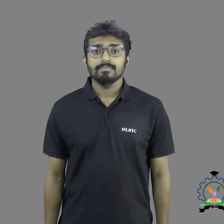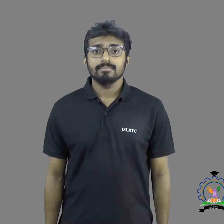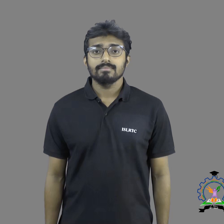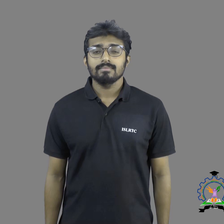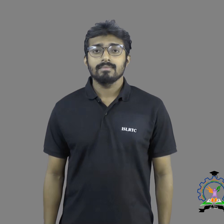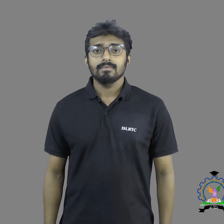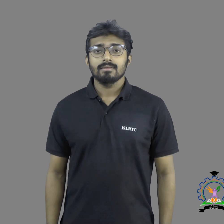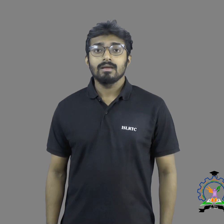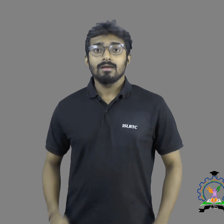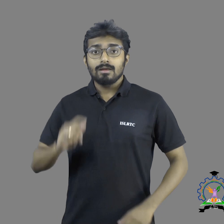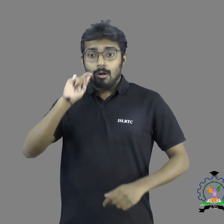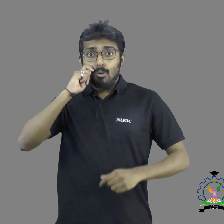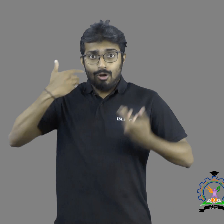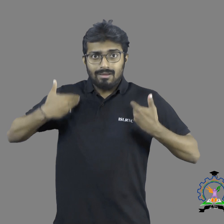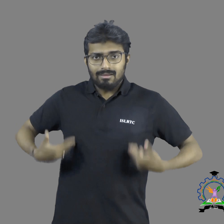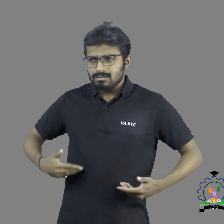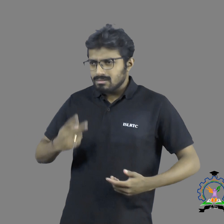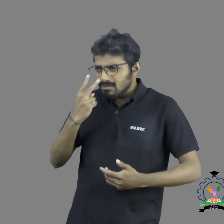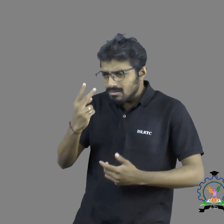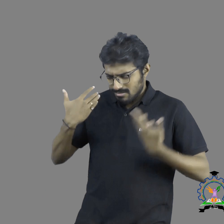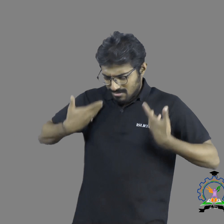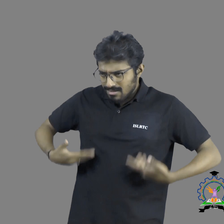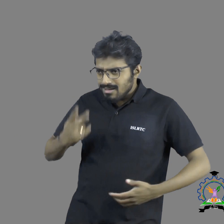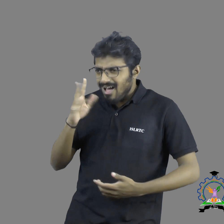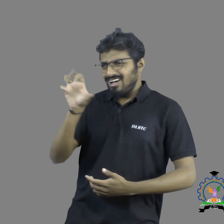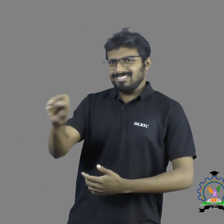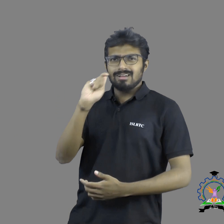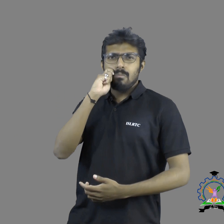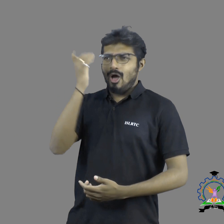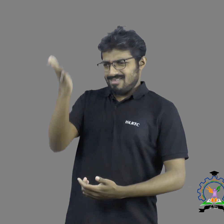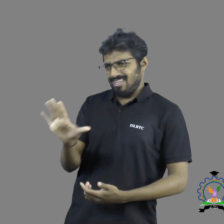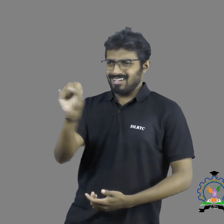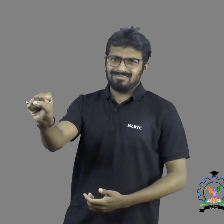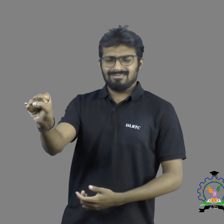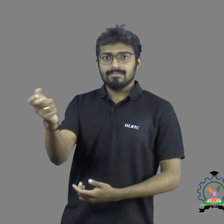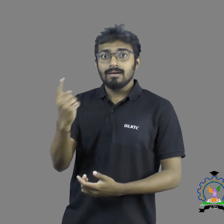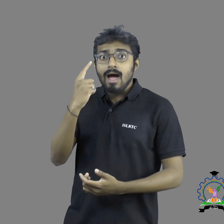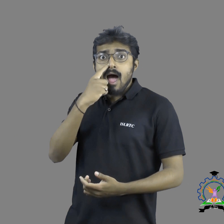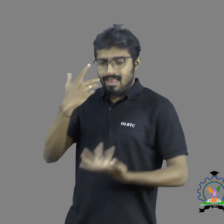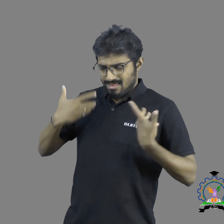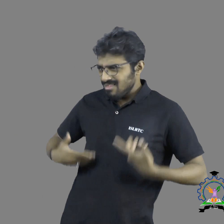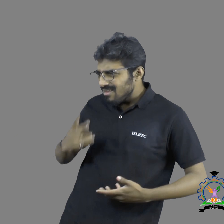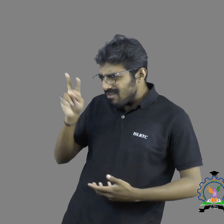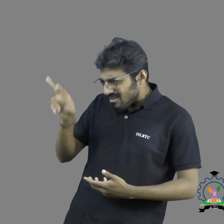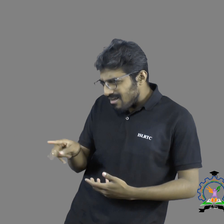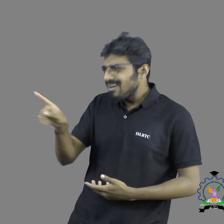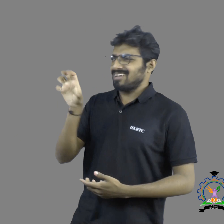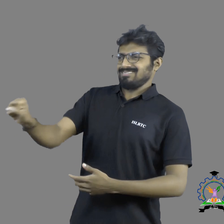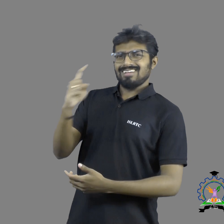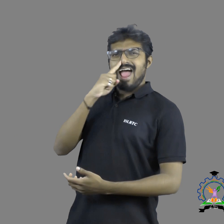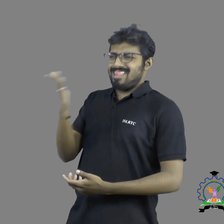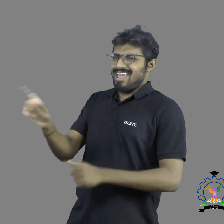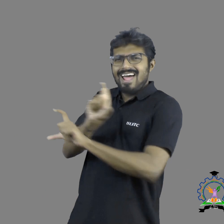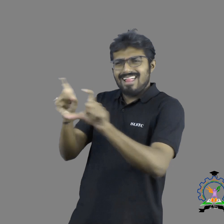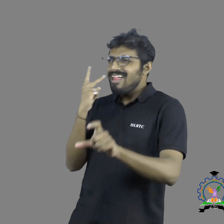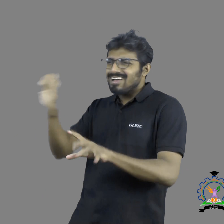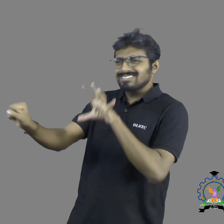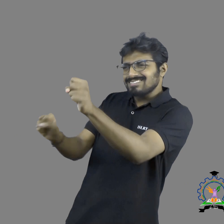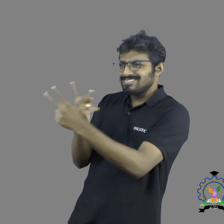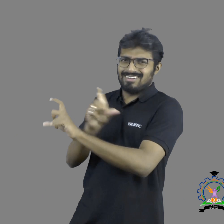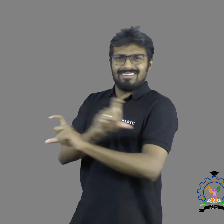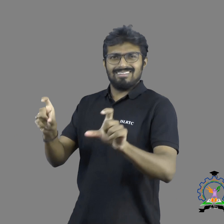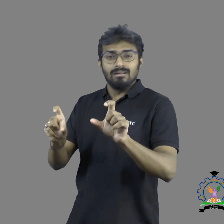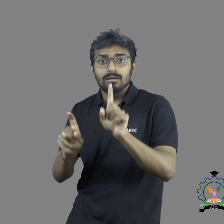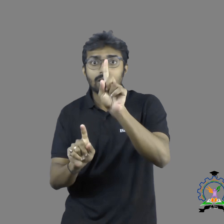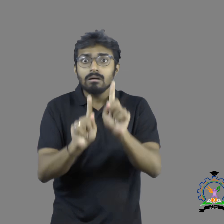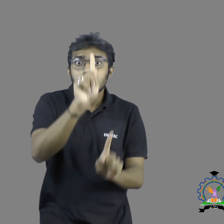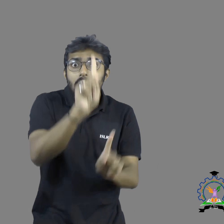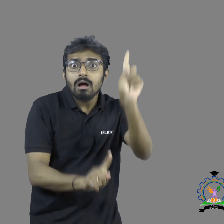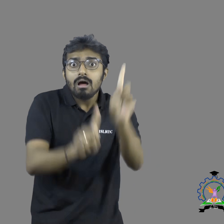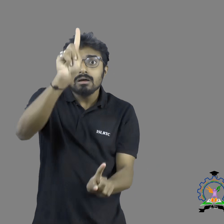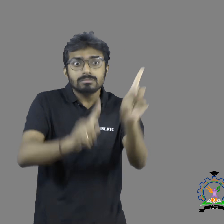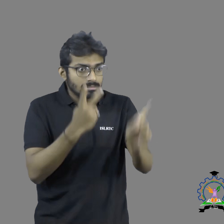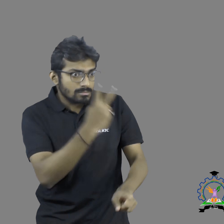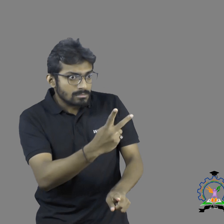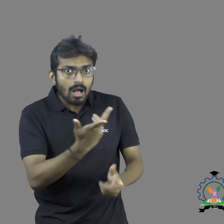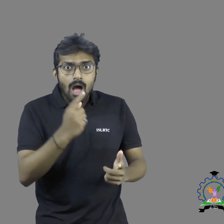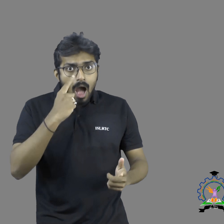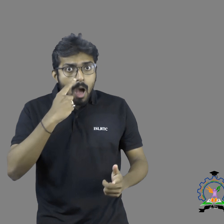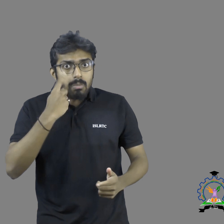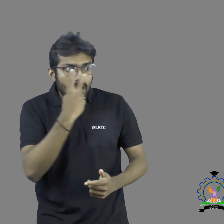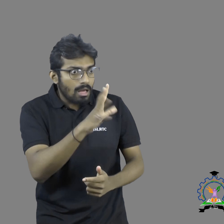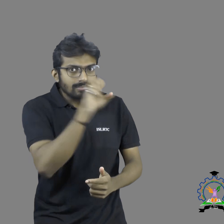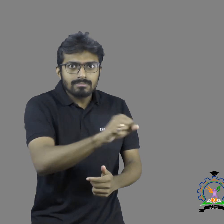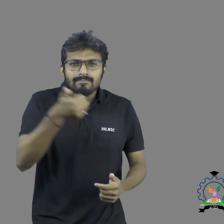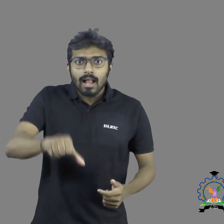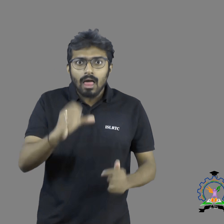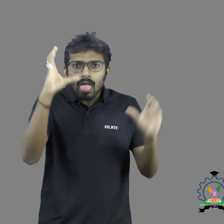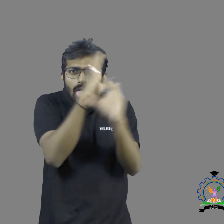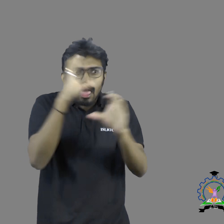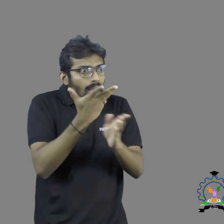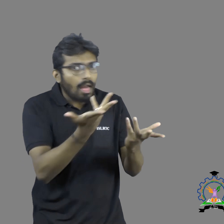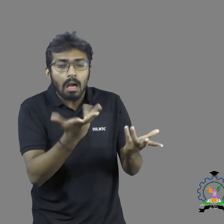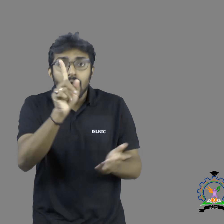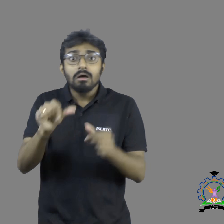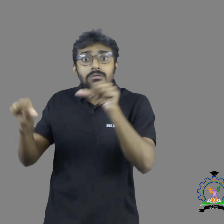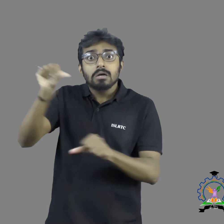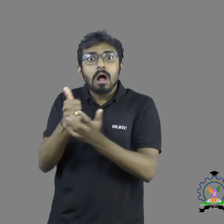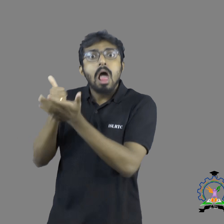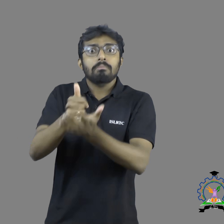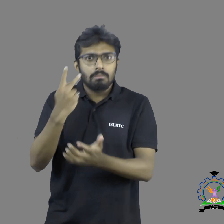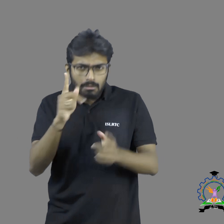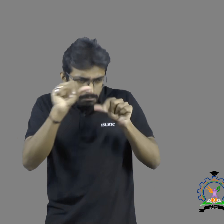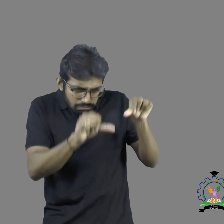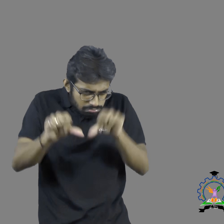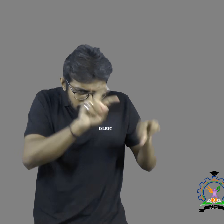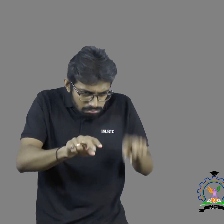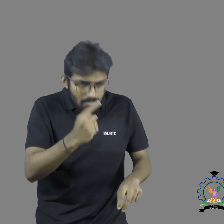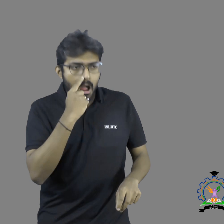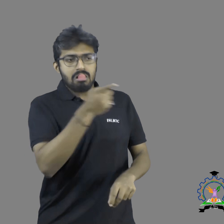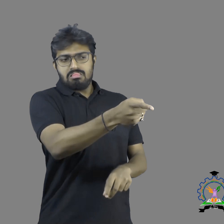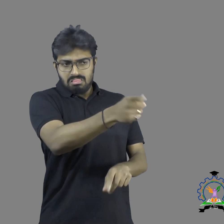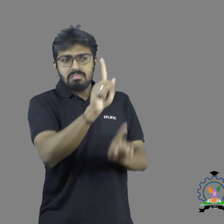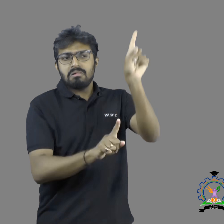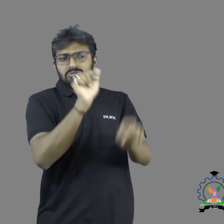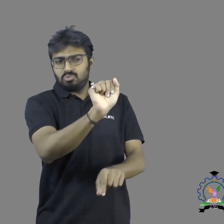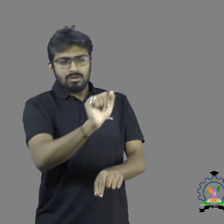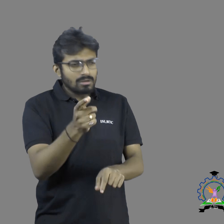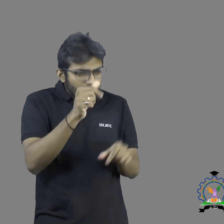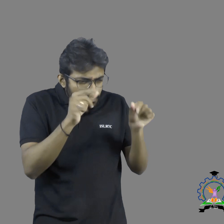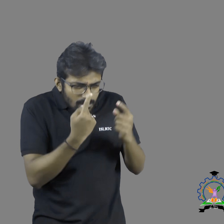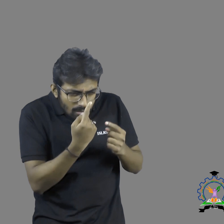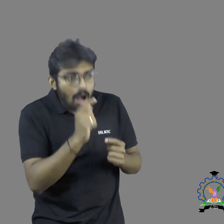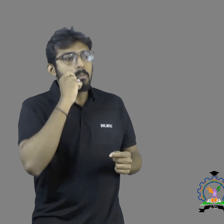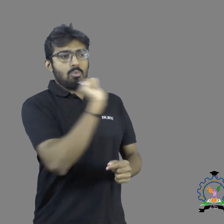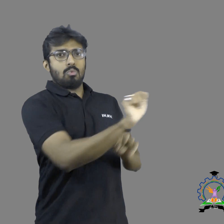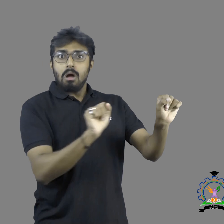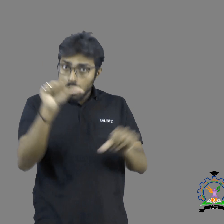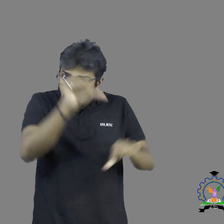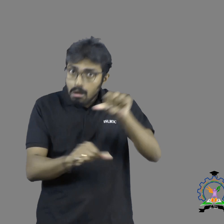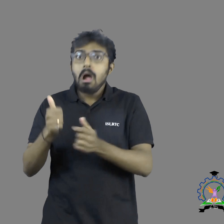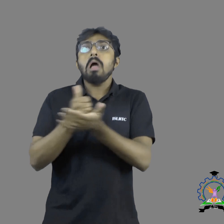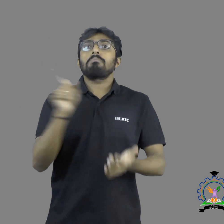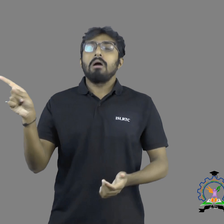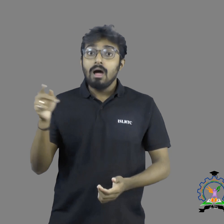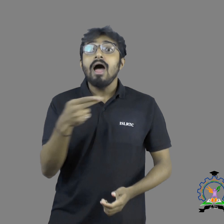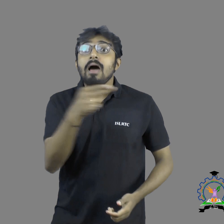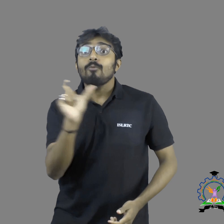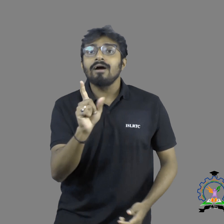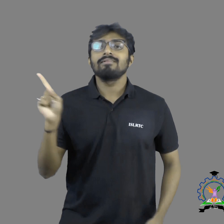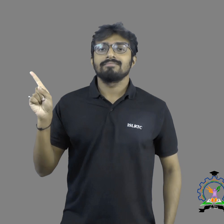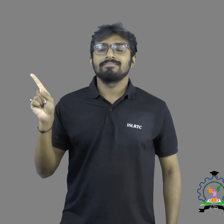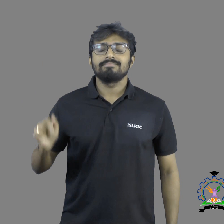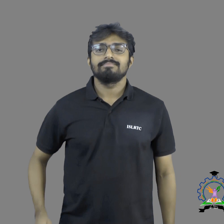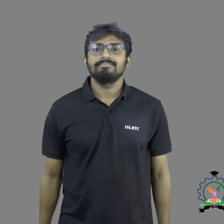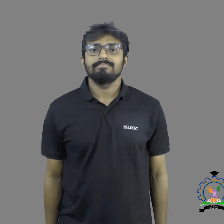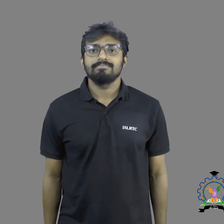Sex Determination